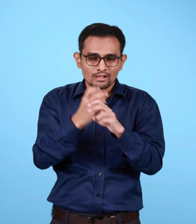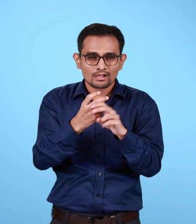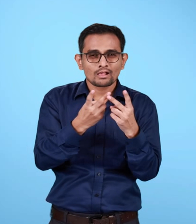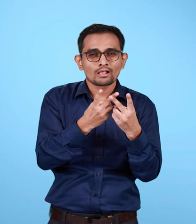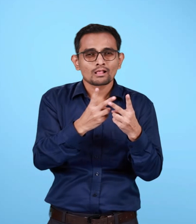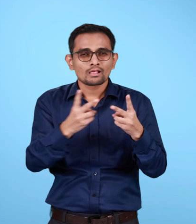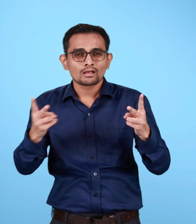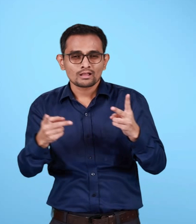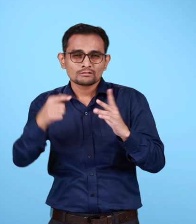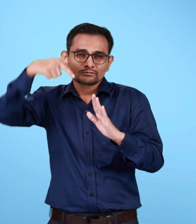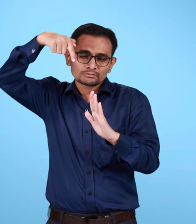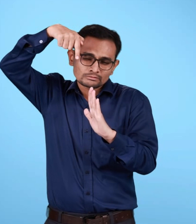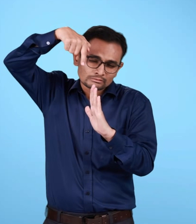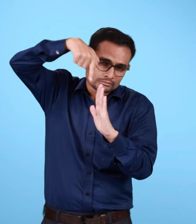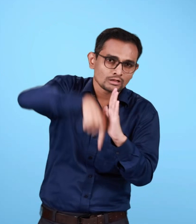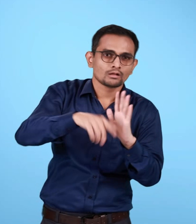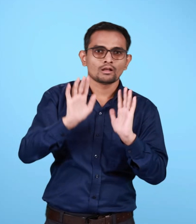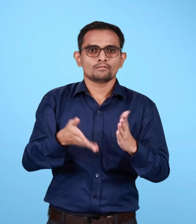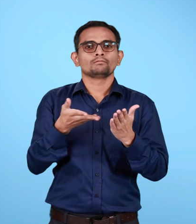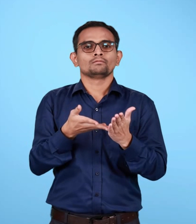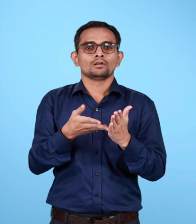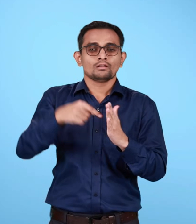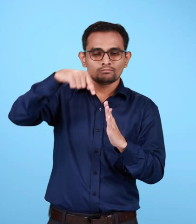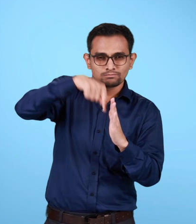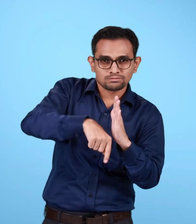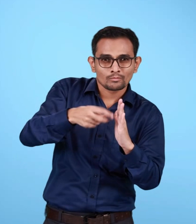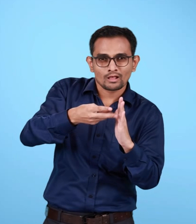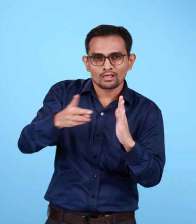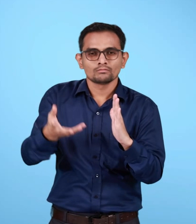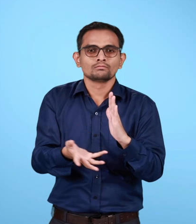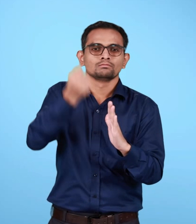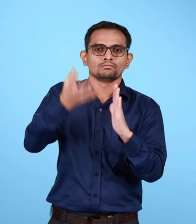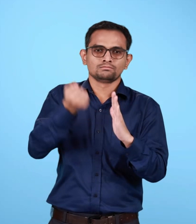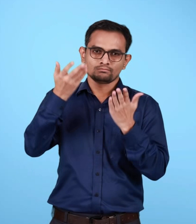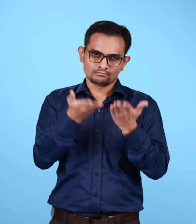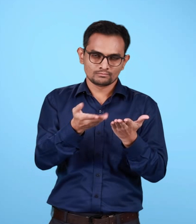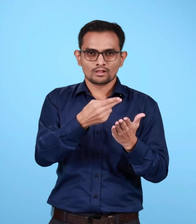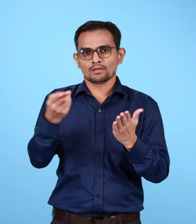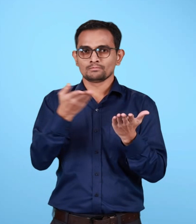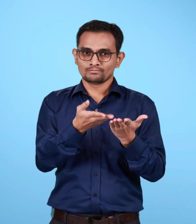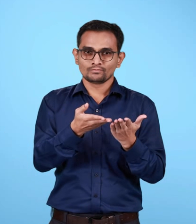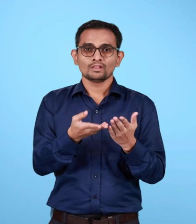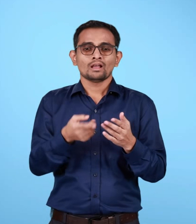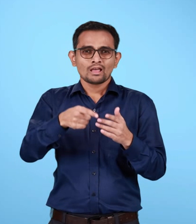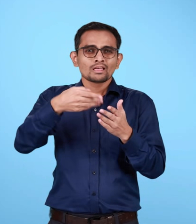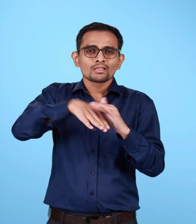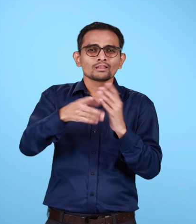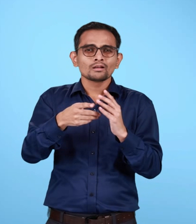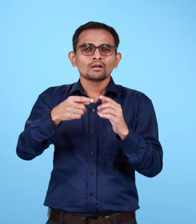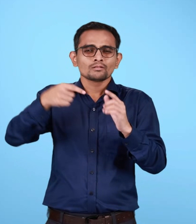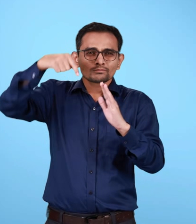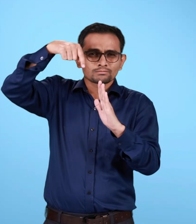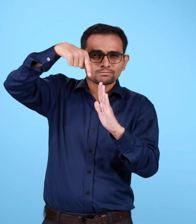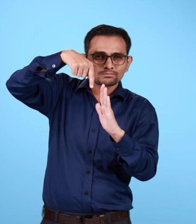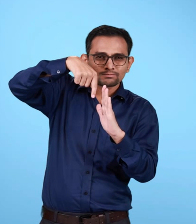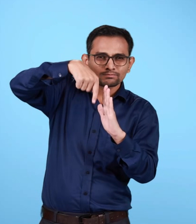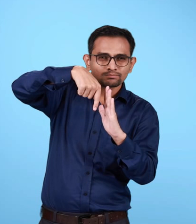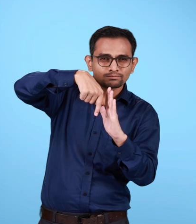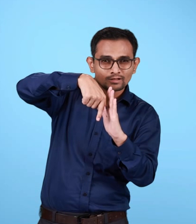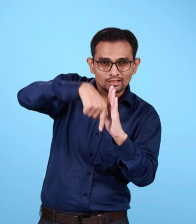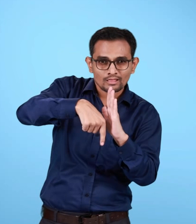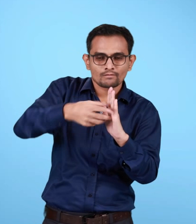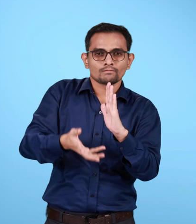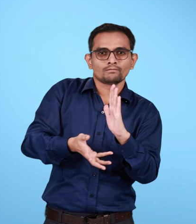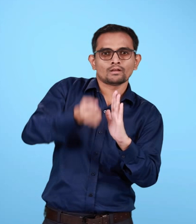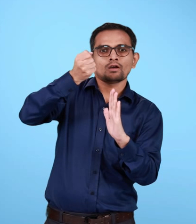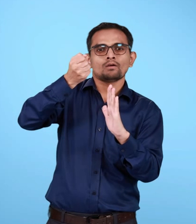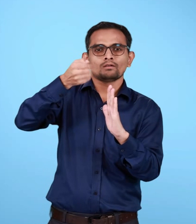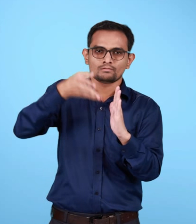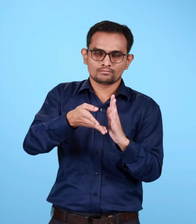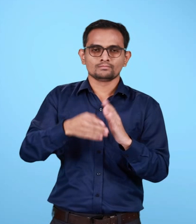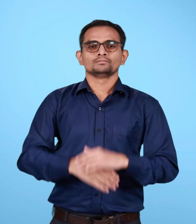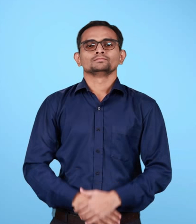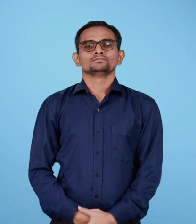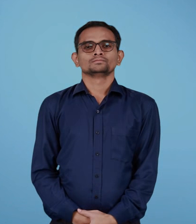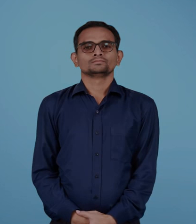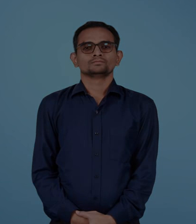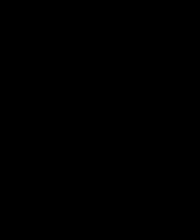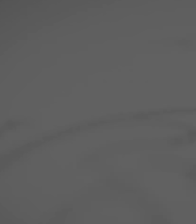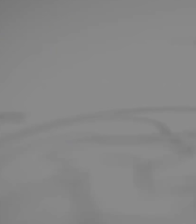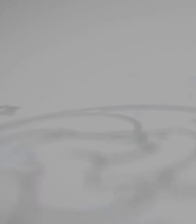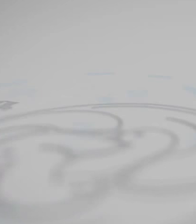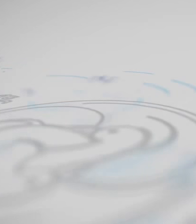deep bores, called shafts, have to be made to reach mineral deposits deep underground. This is called shaft mining.